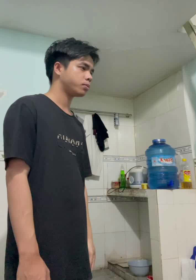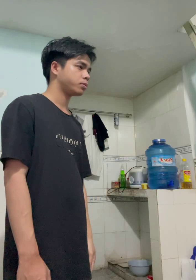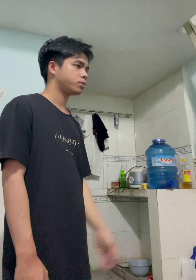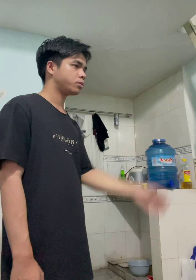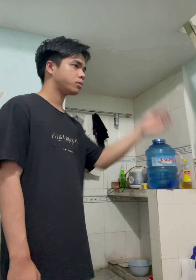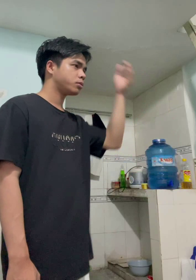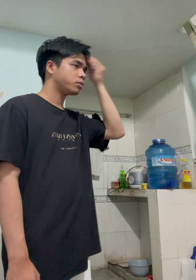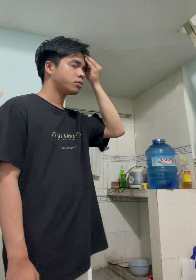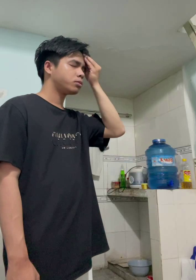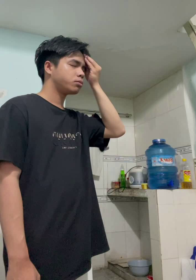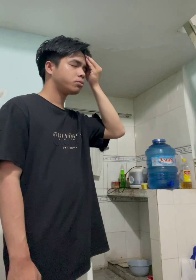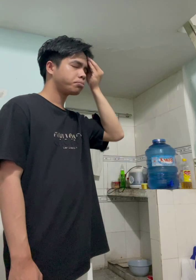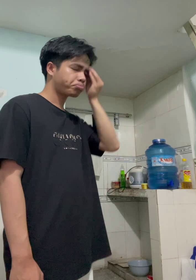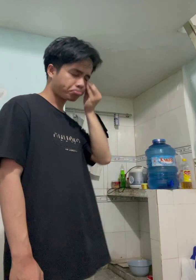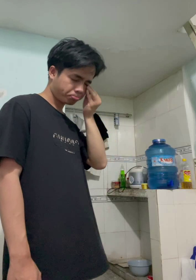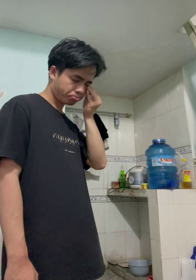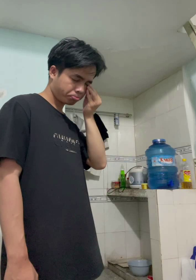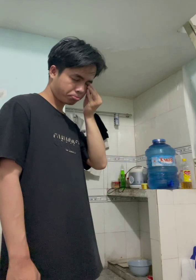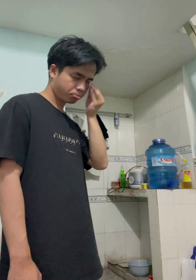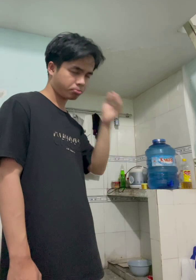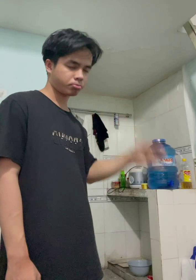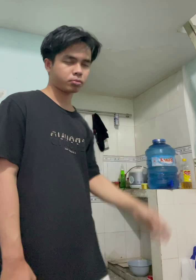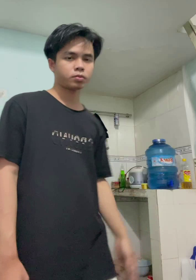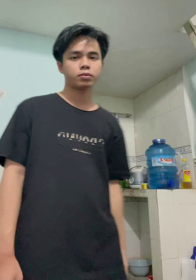benh